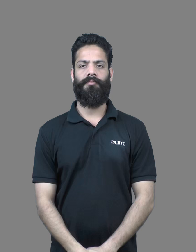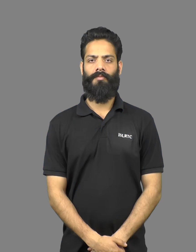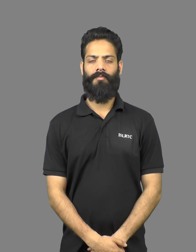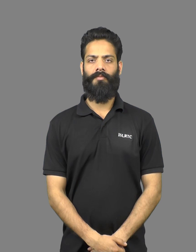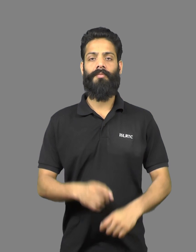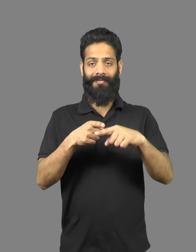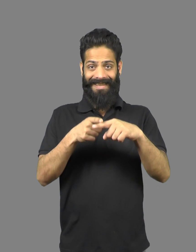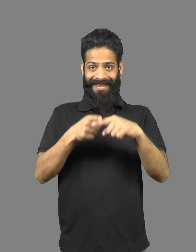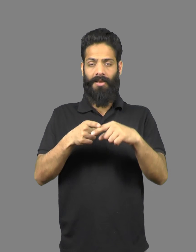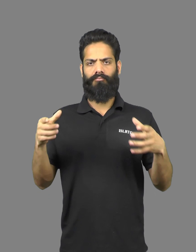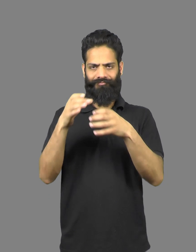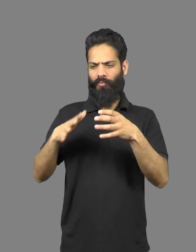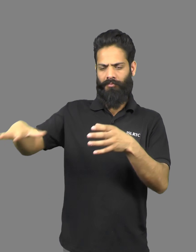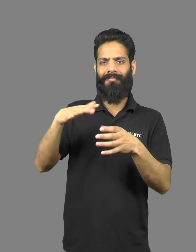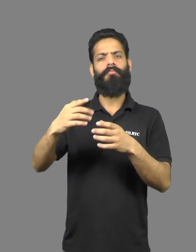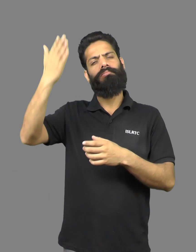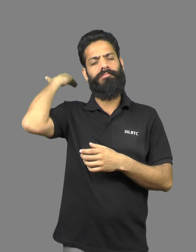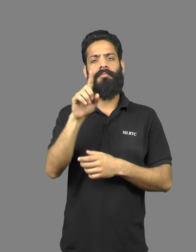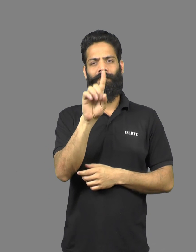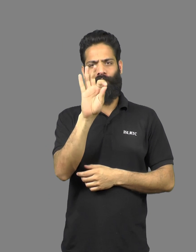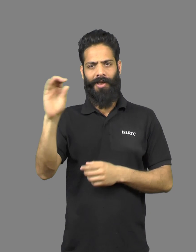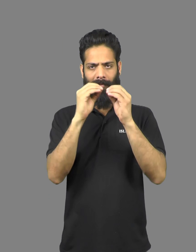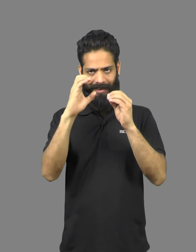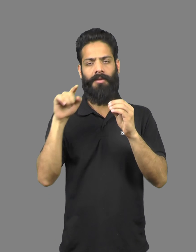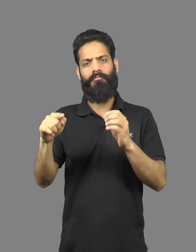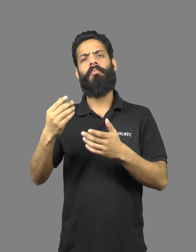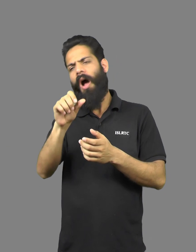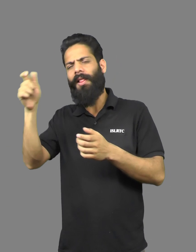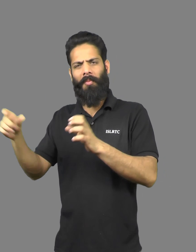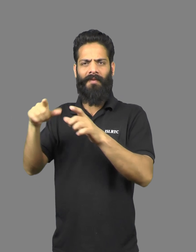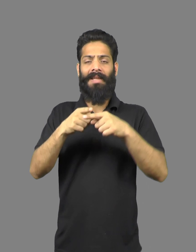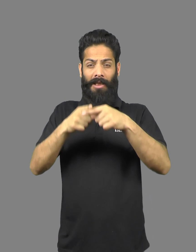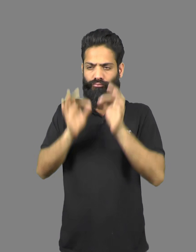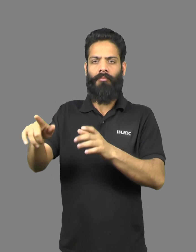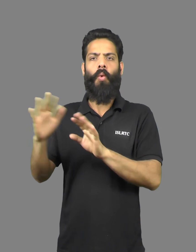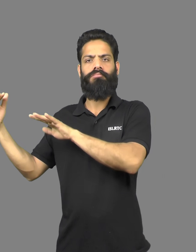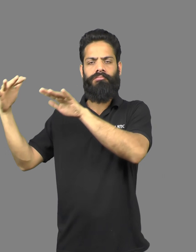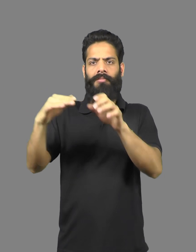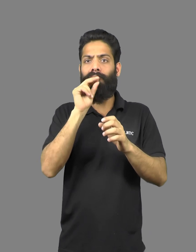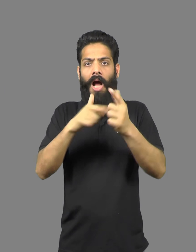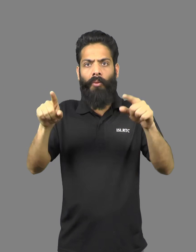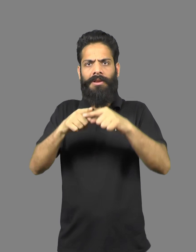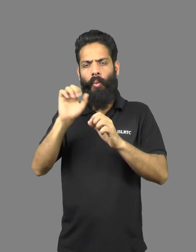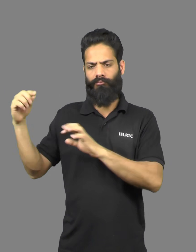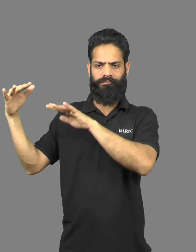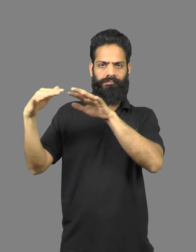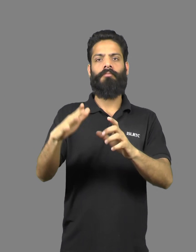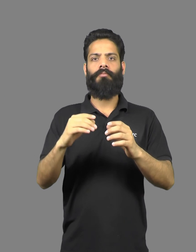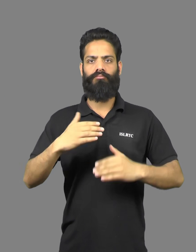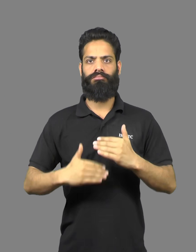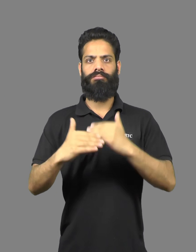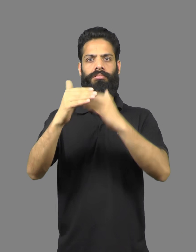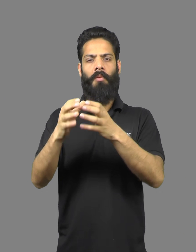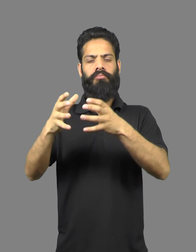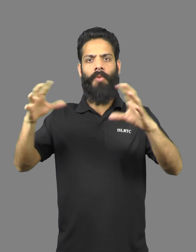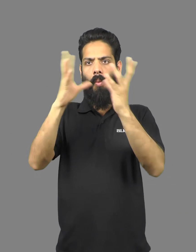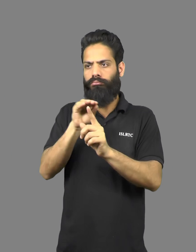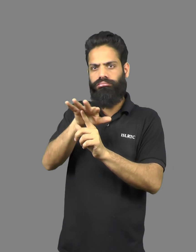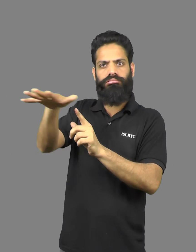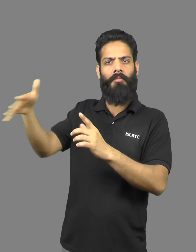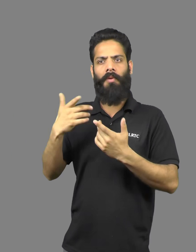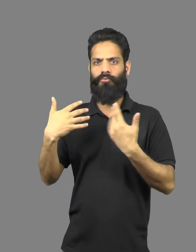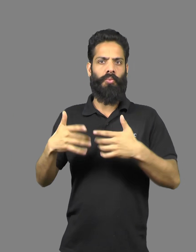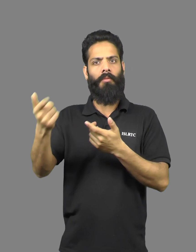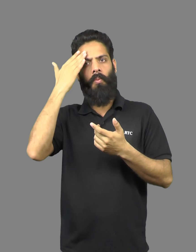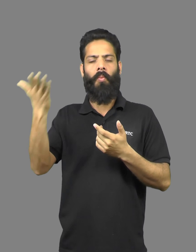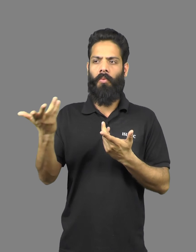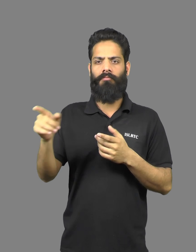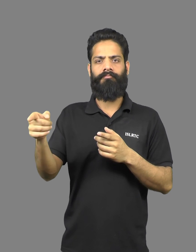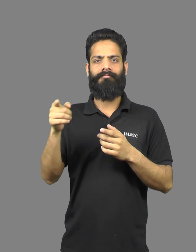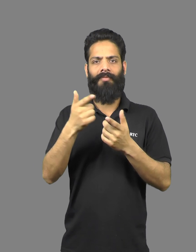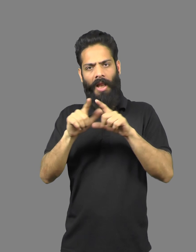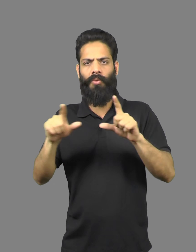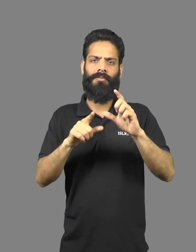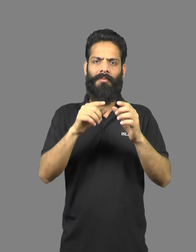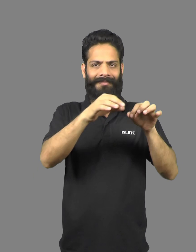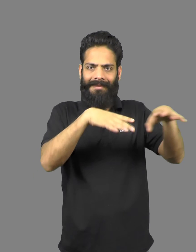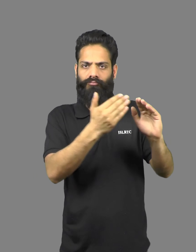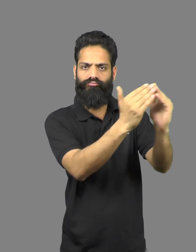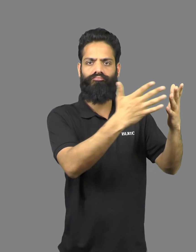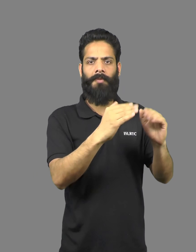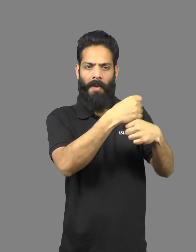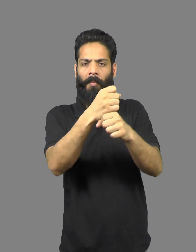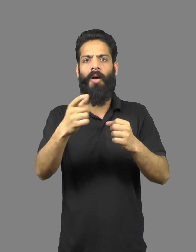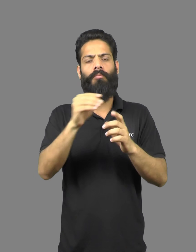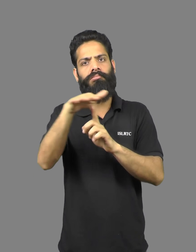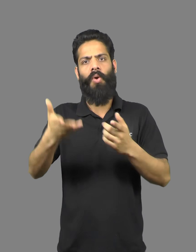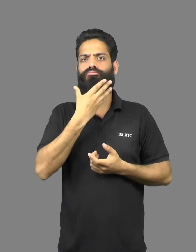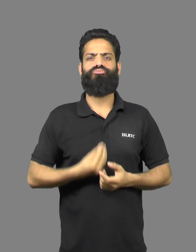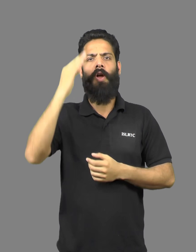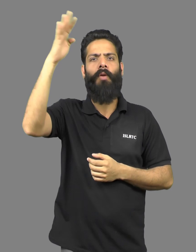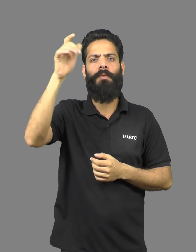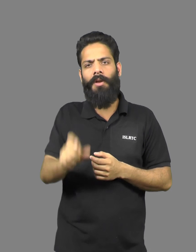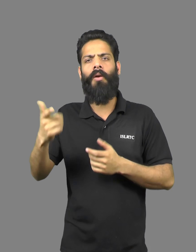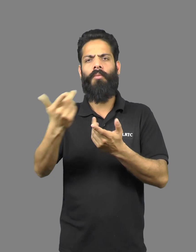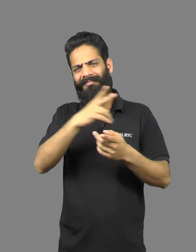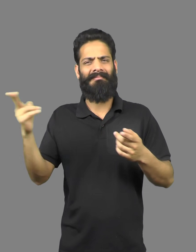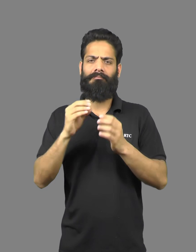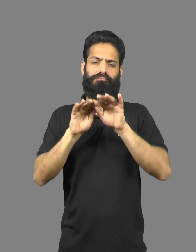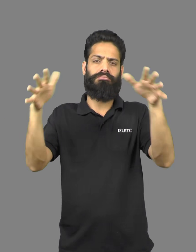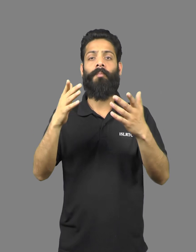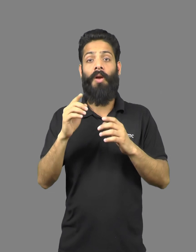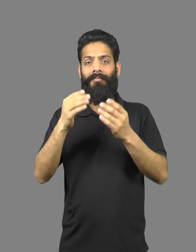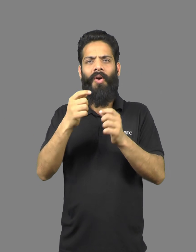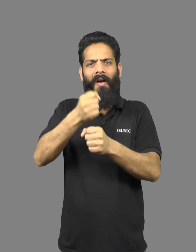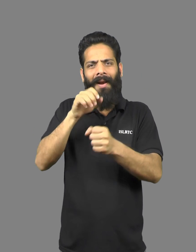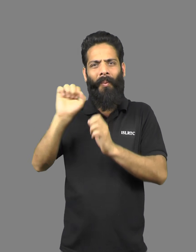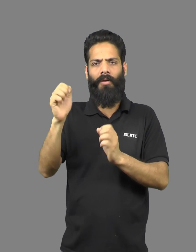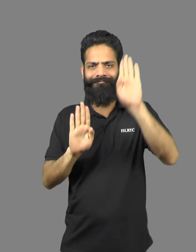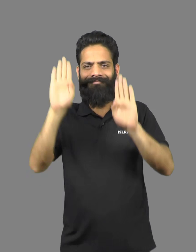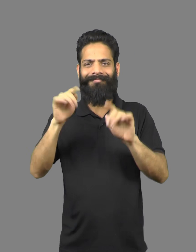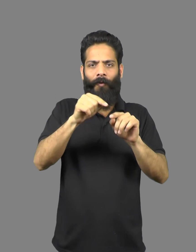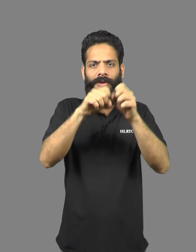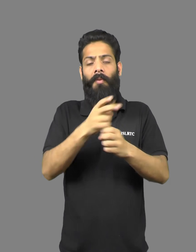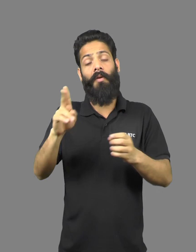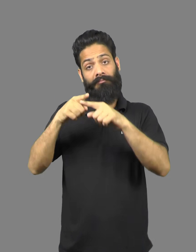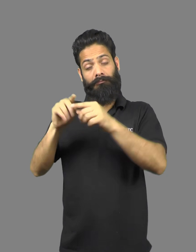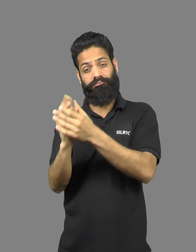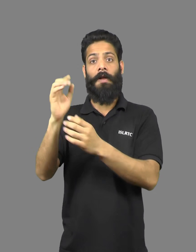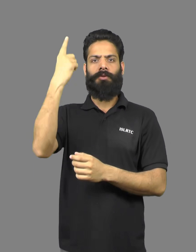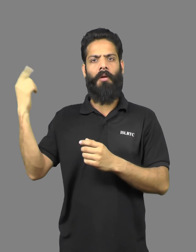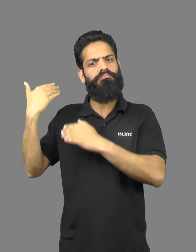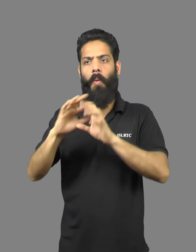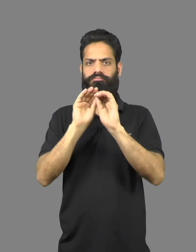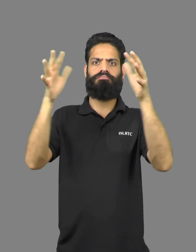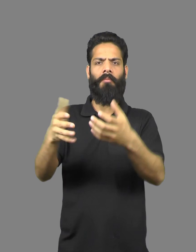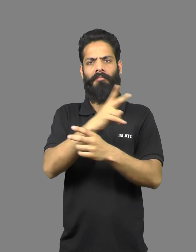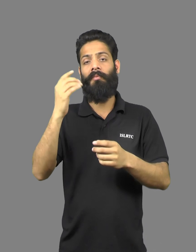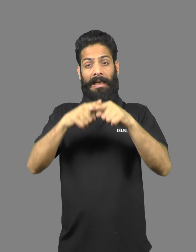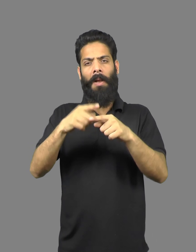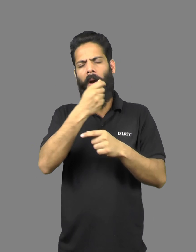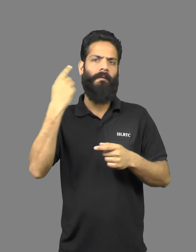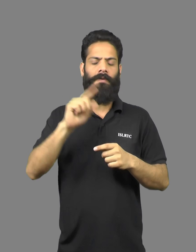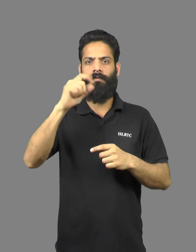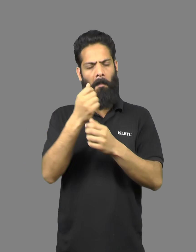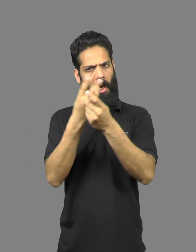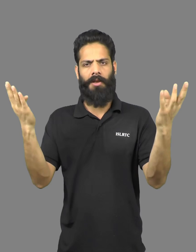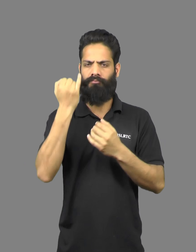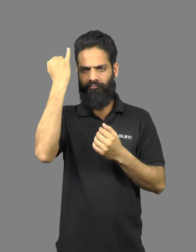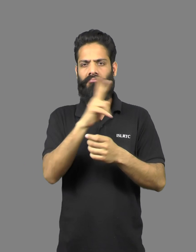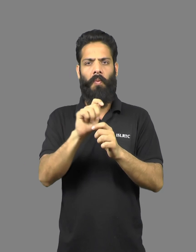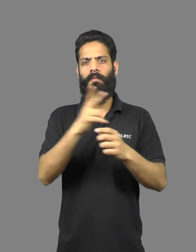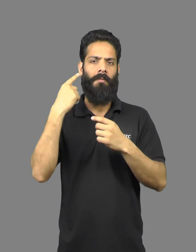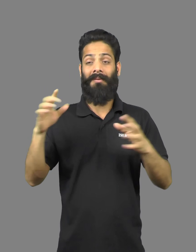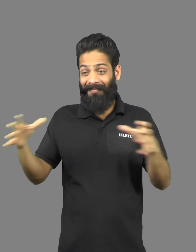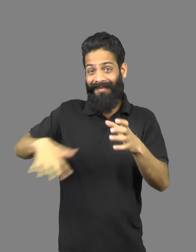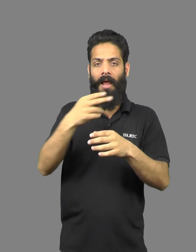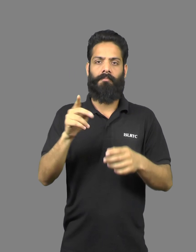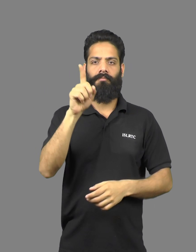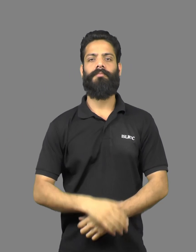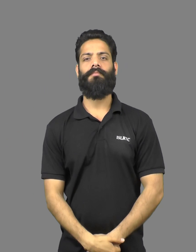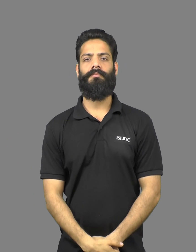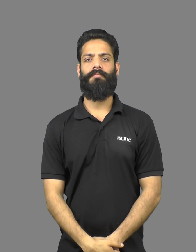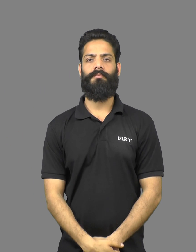Greek Civilization